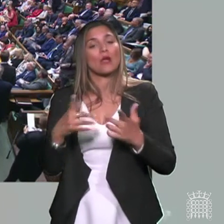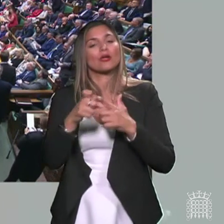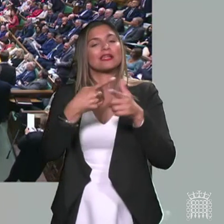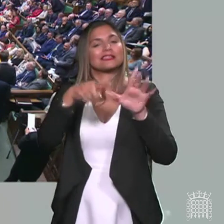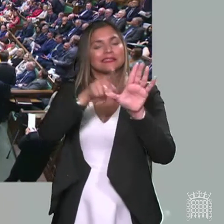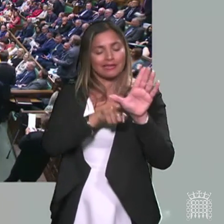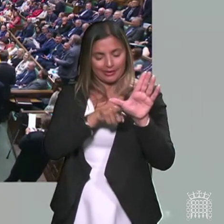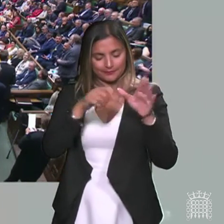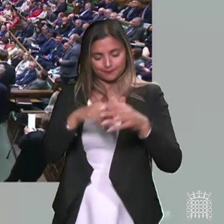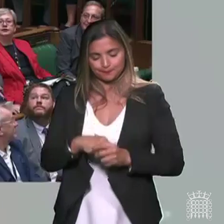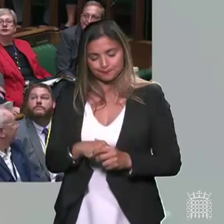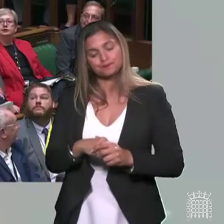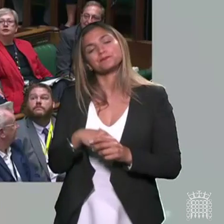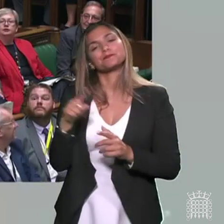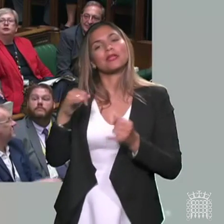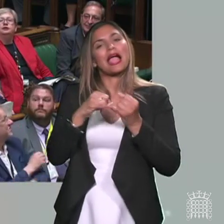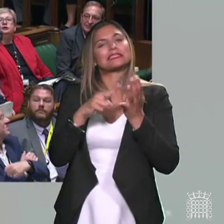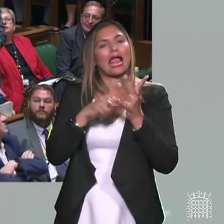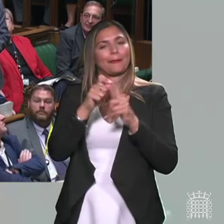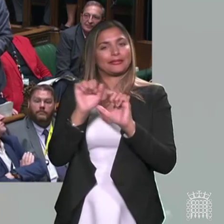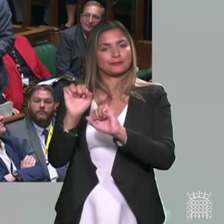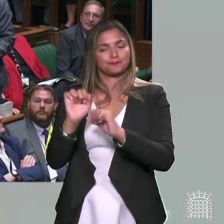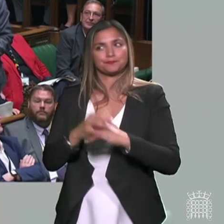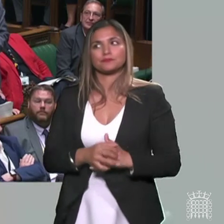That is them. They are wrong, Mr Speaker, and we will show that they are wrong.